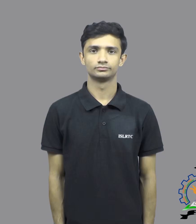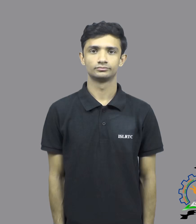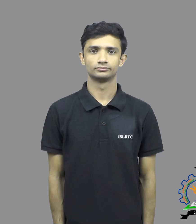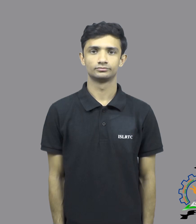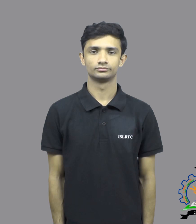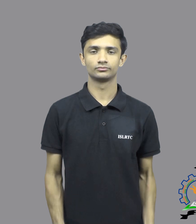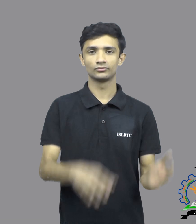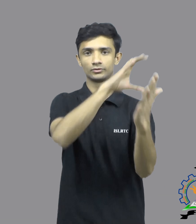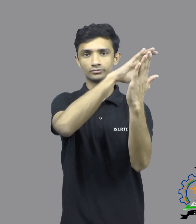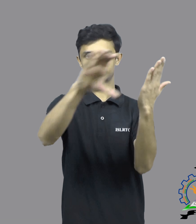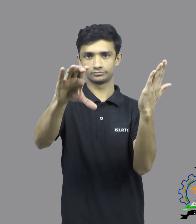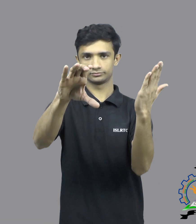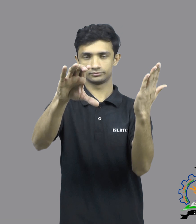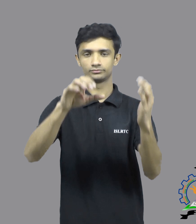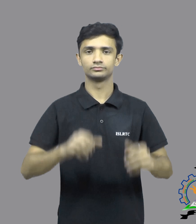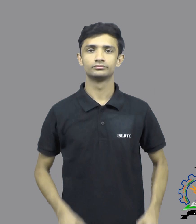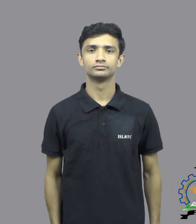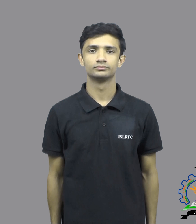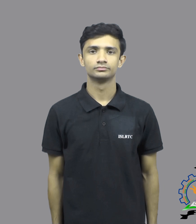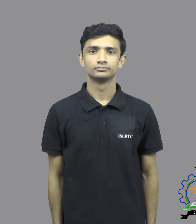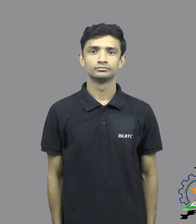Paragraph